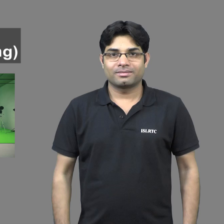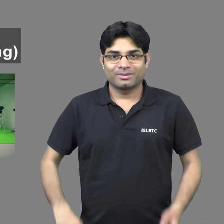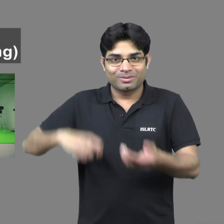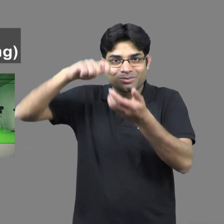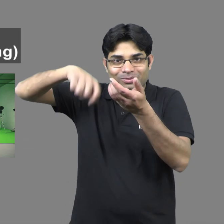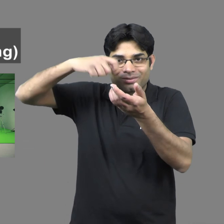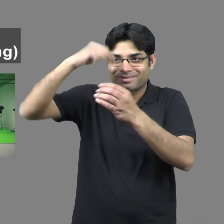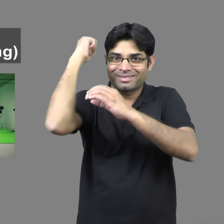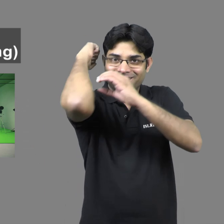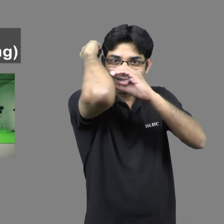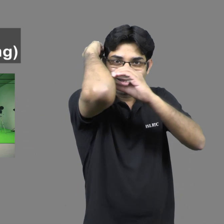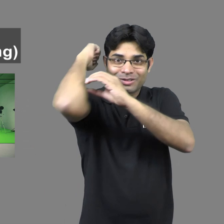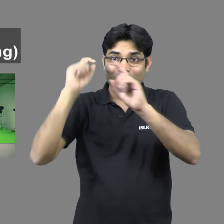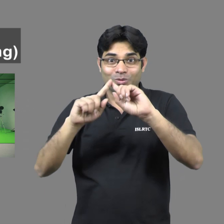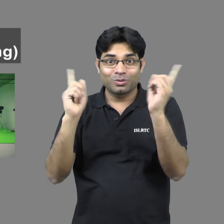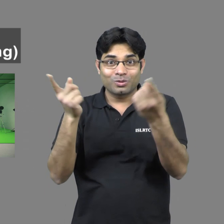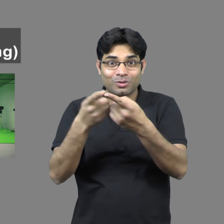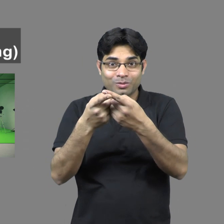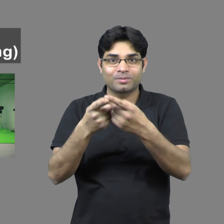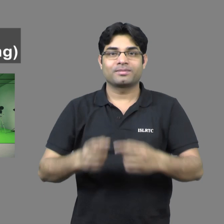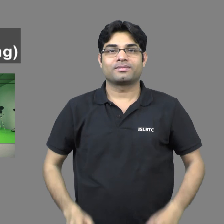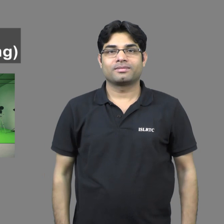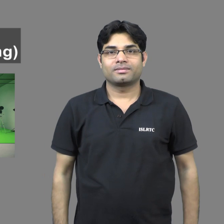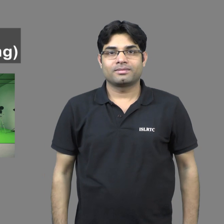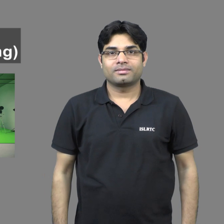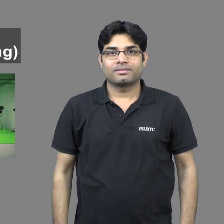Studio (Video Recording)